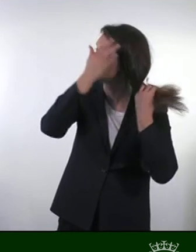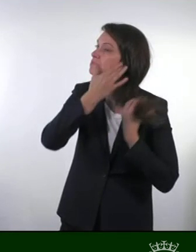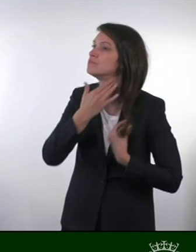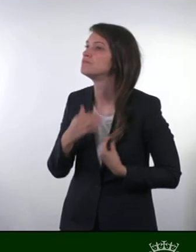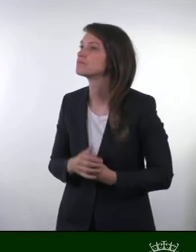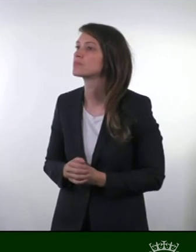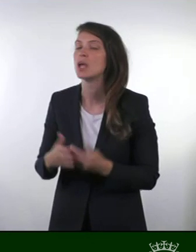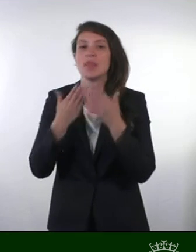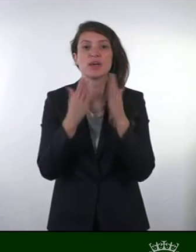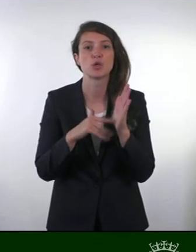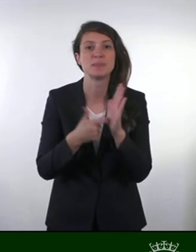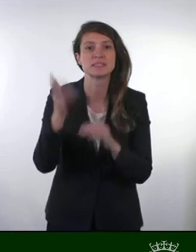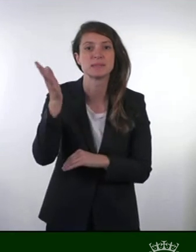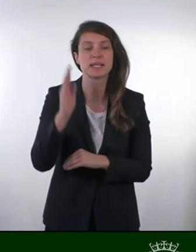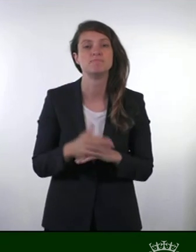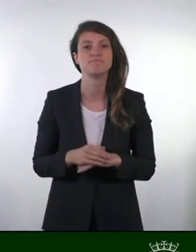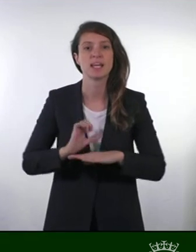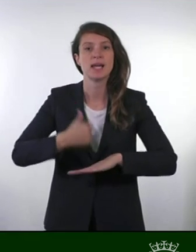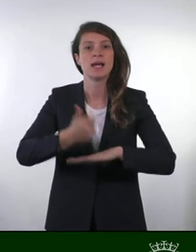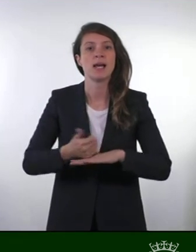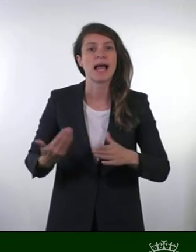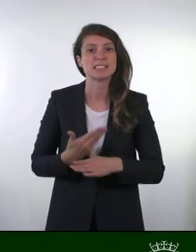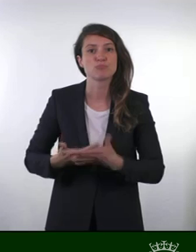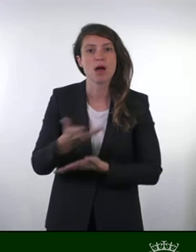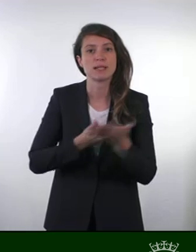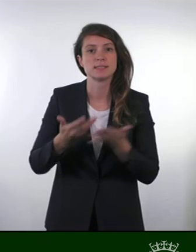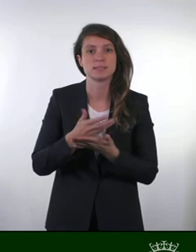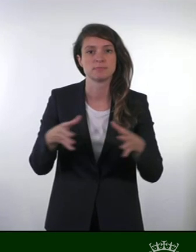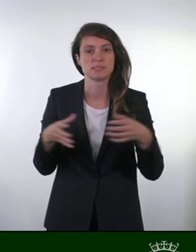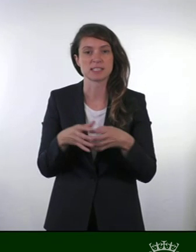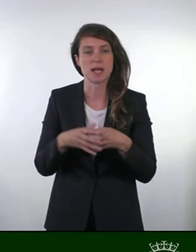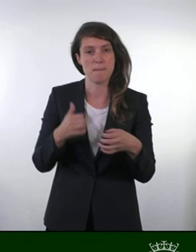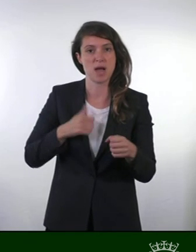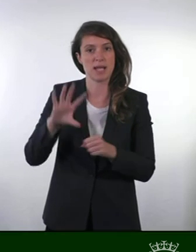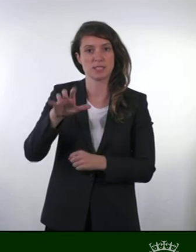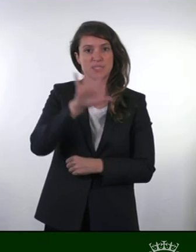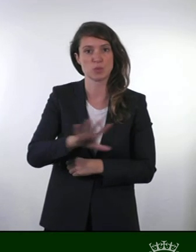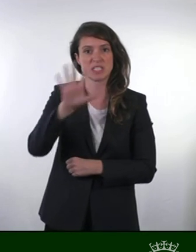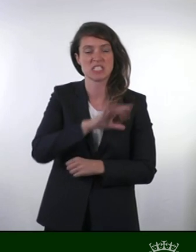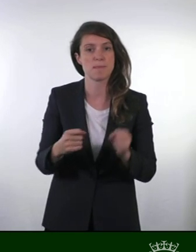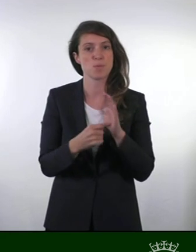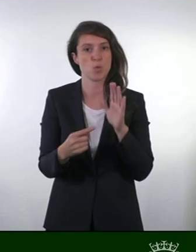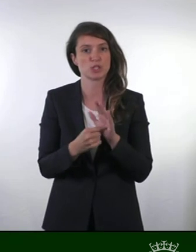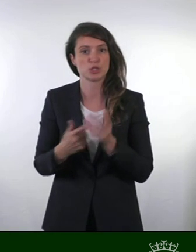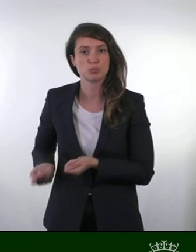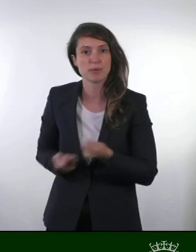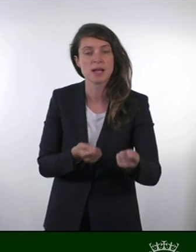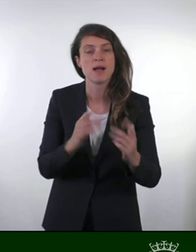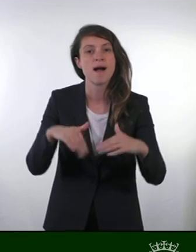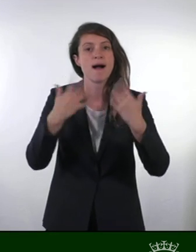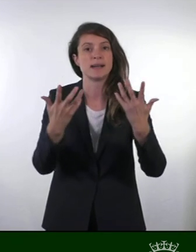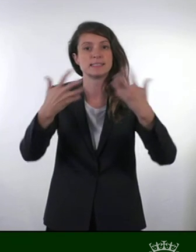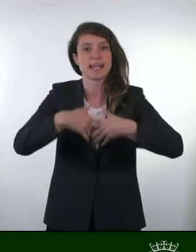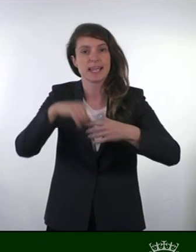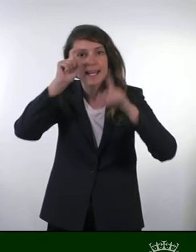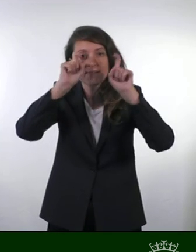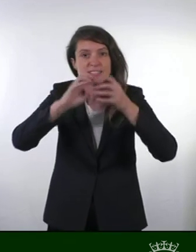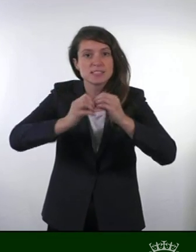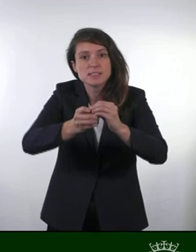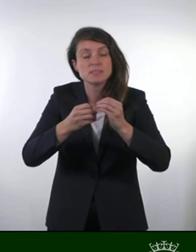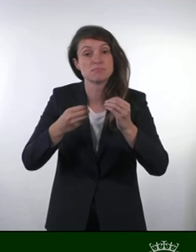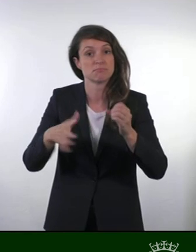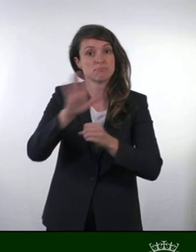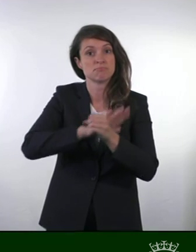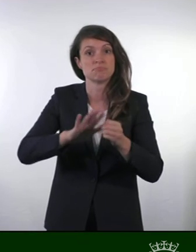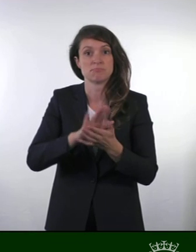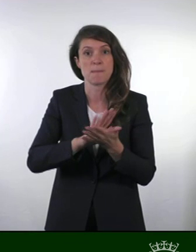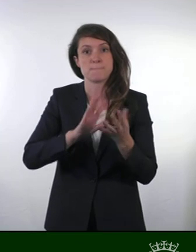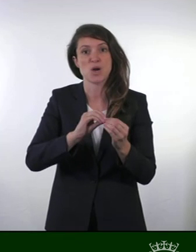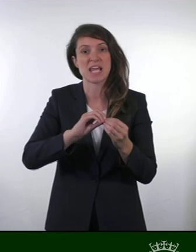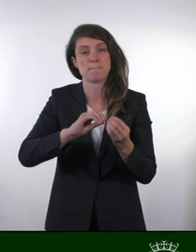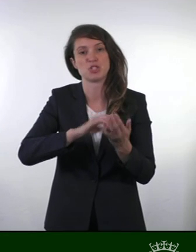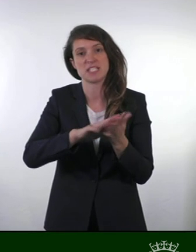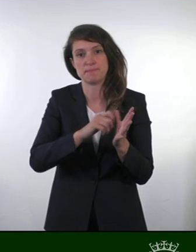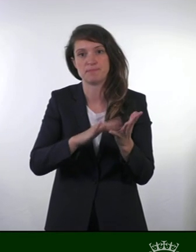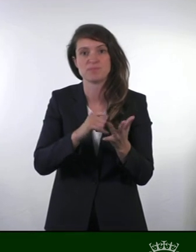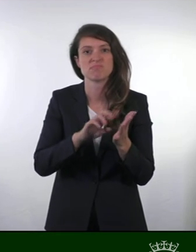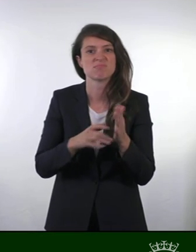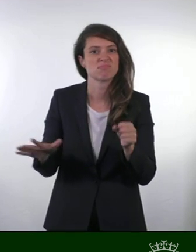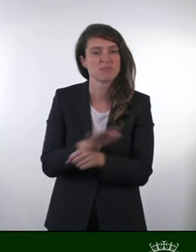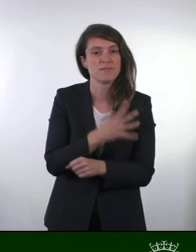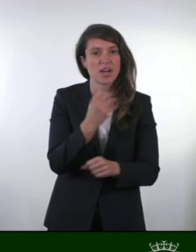Enterprise zone status at Silverstone Park and Westcott in my constituency has been critical in bringing high-tech innovators to Buckinghamshire across 5G, rocketry, automotive and motorsport.